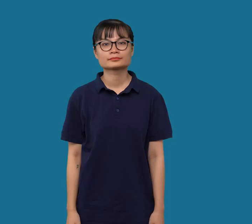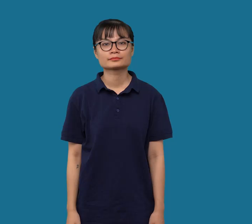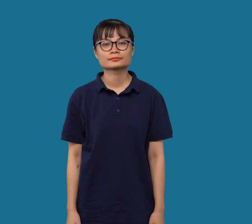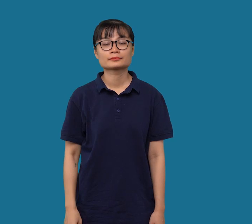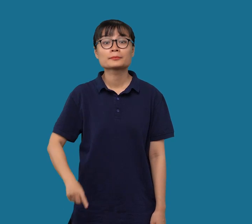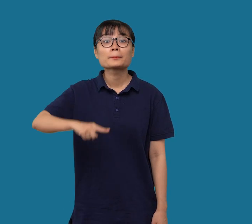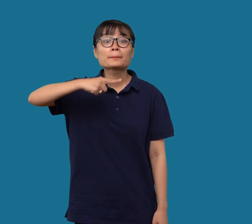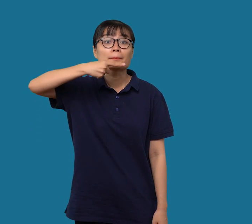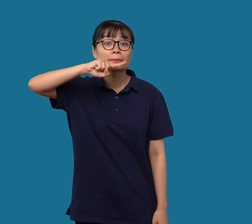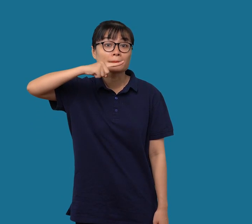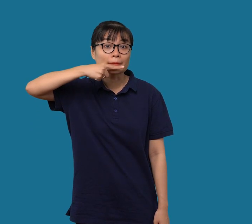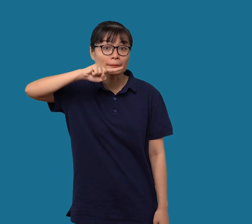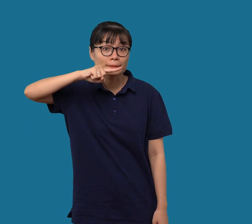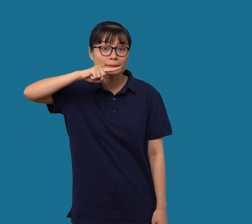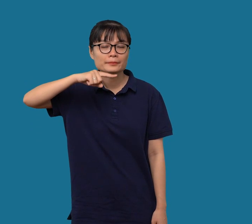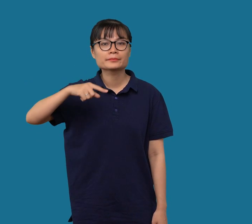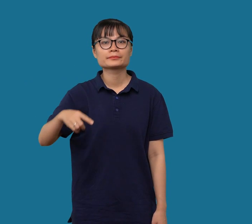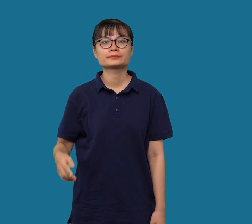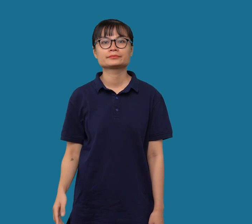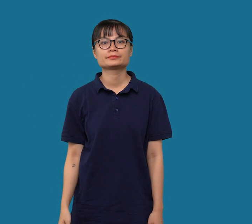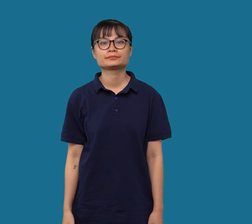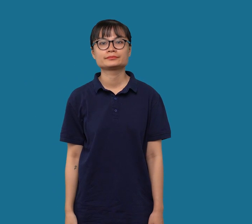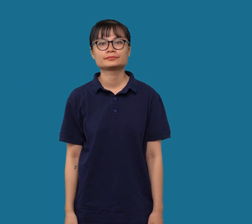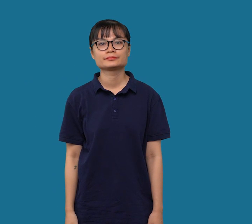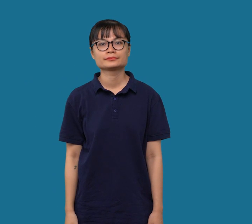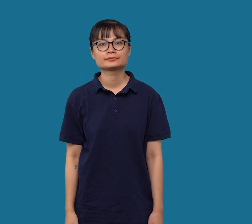bắp ngô